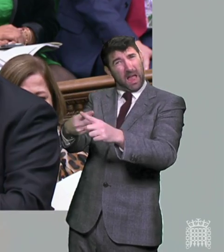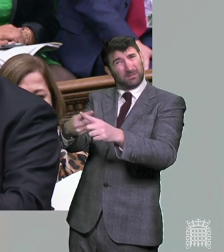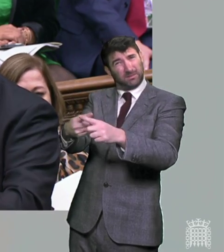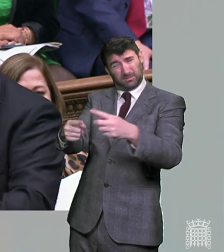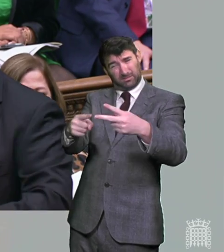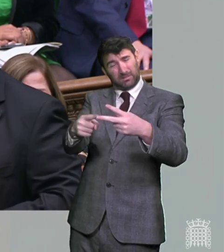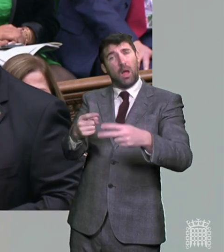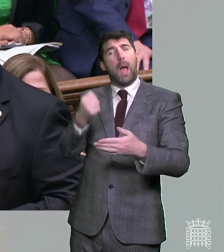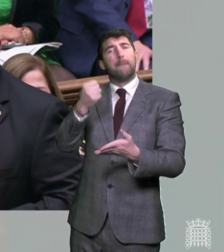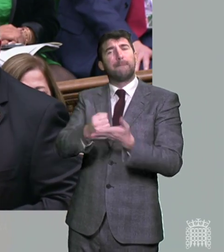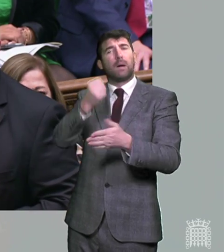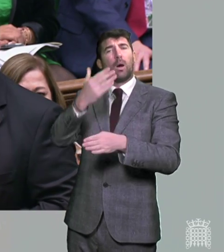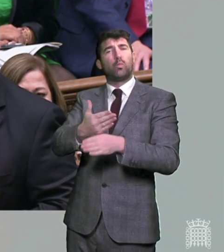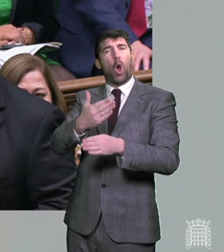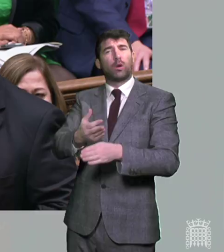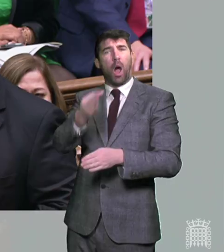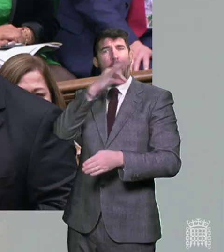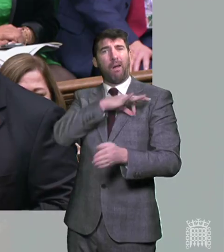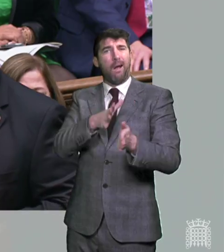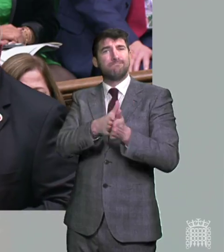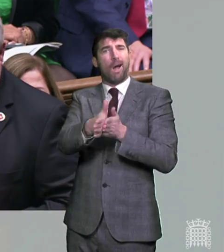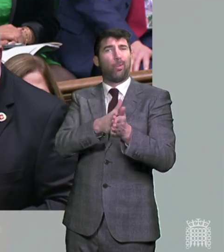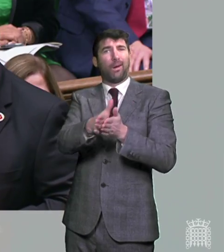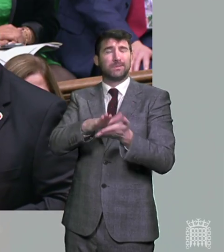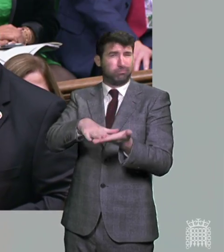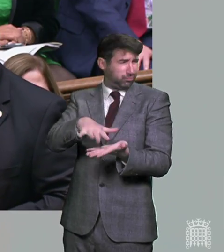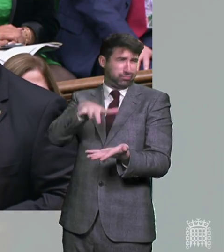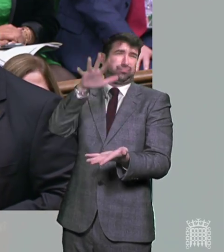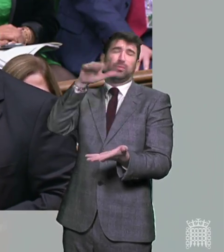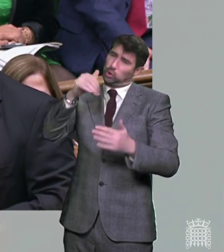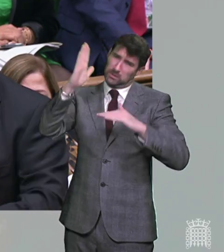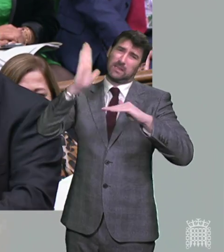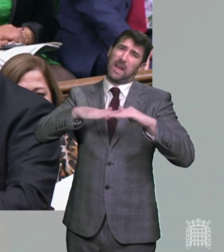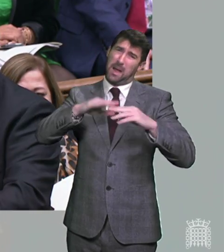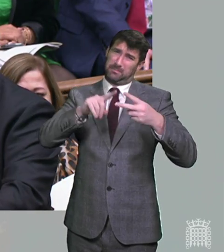Why not take the easy decision to scrap non-dom tax avoidance?